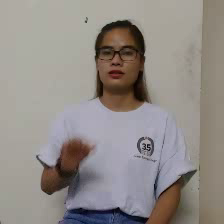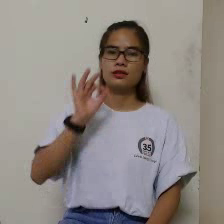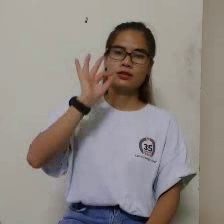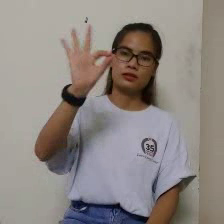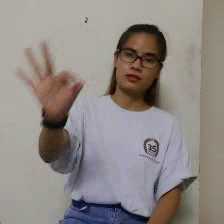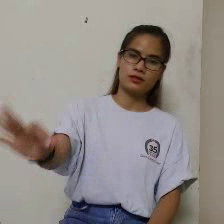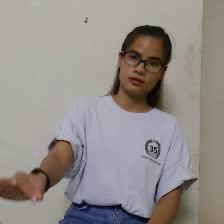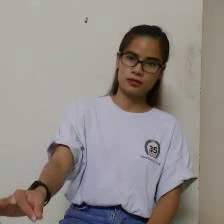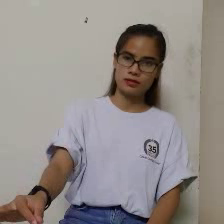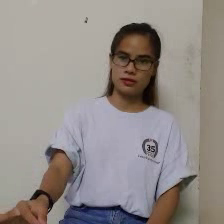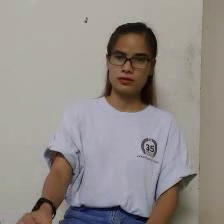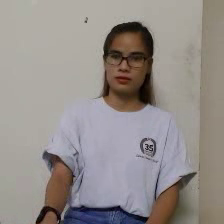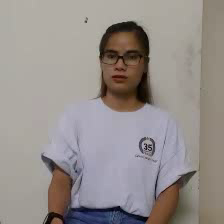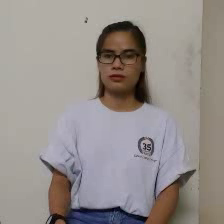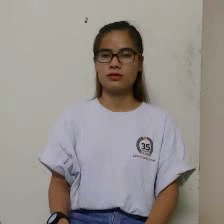Thương